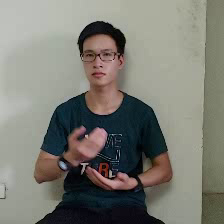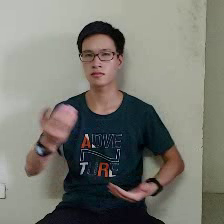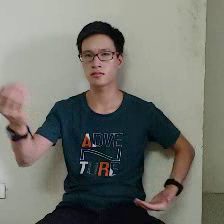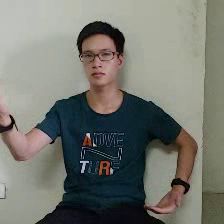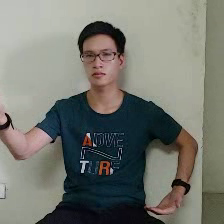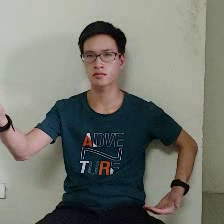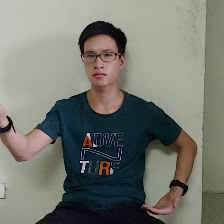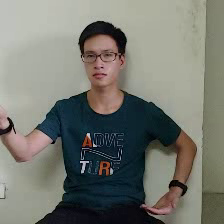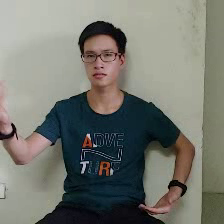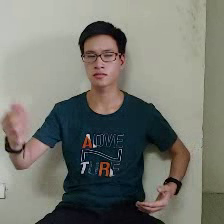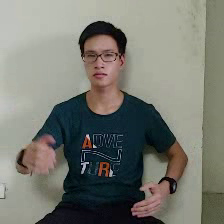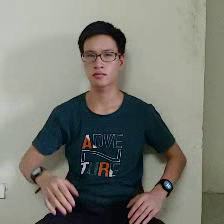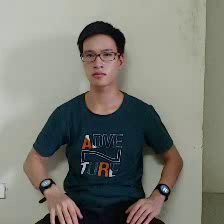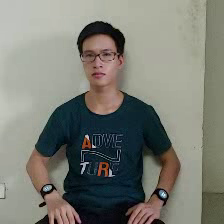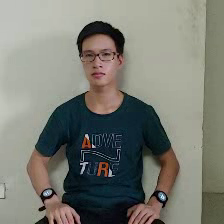Kết hôn